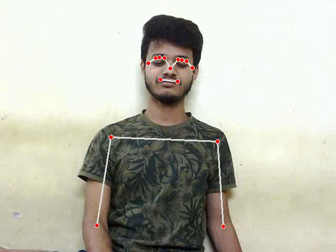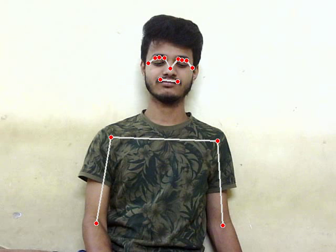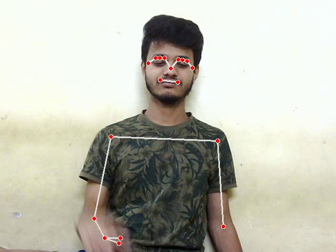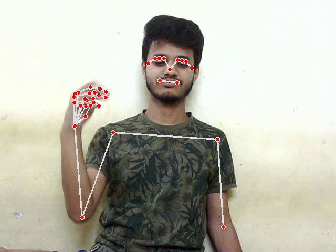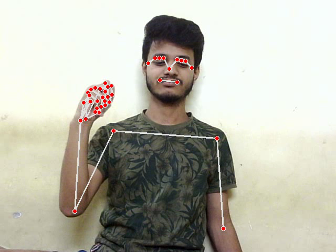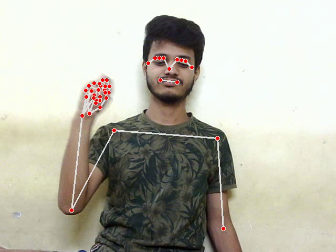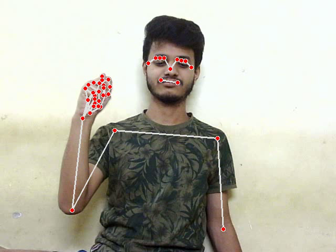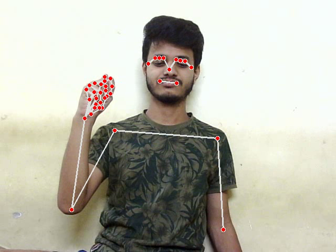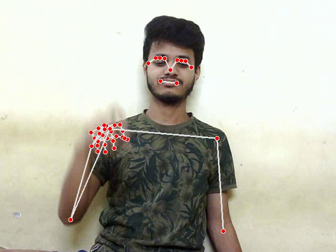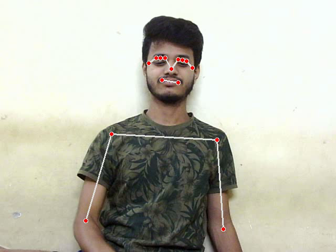bathroom